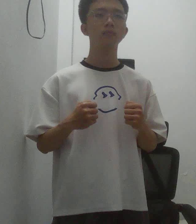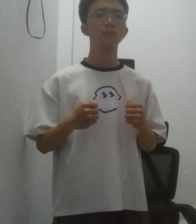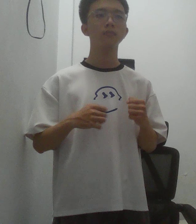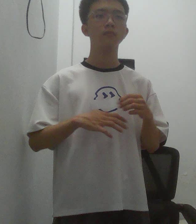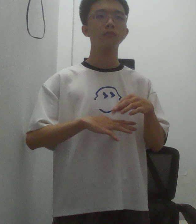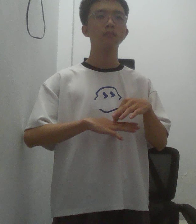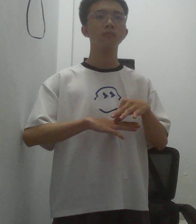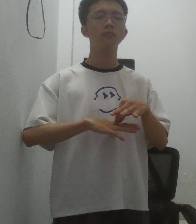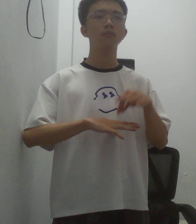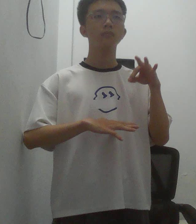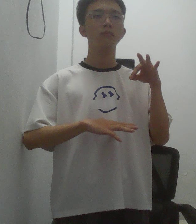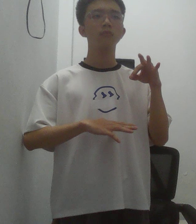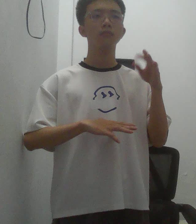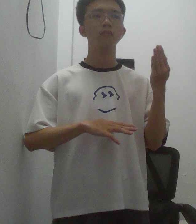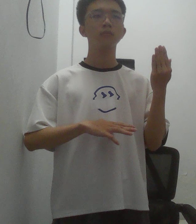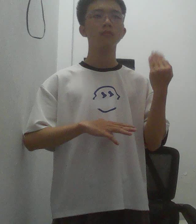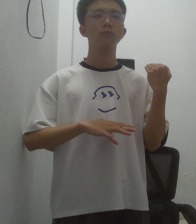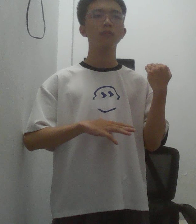tuan truoc